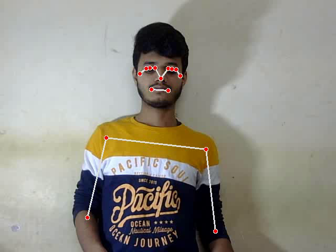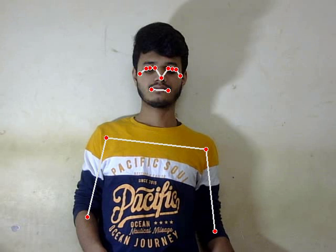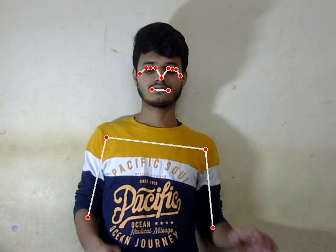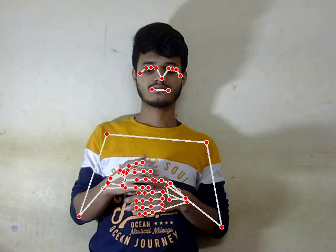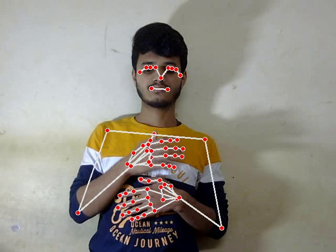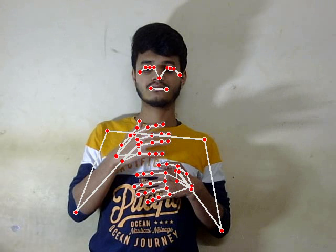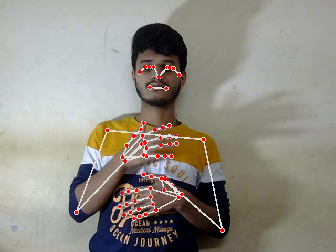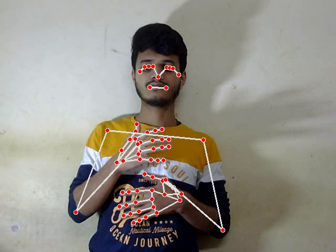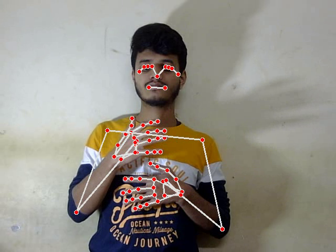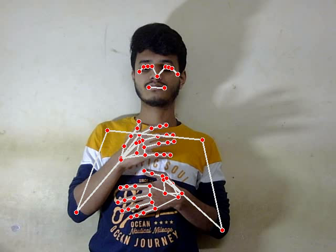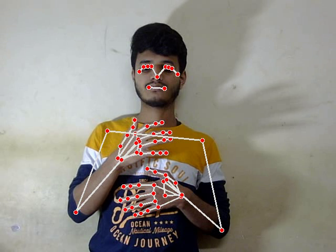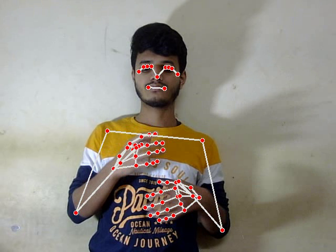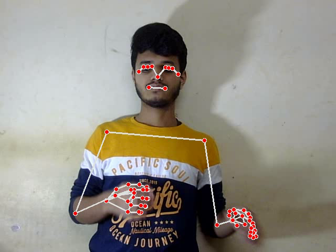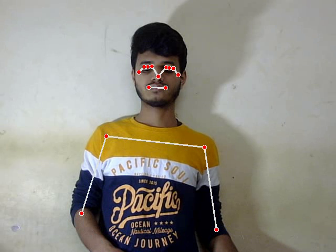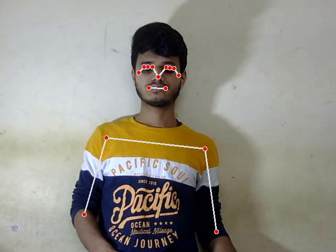happy